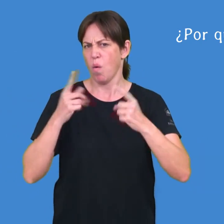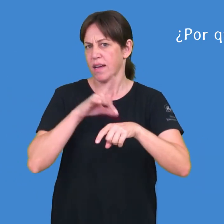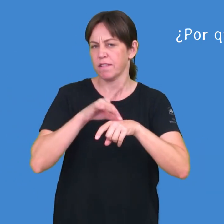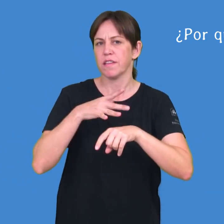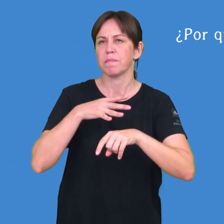enfermo